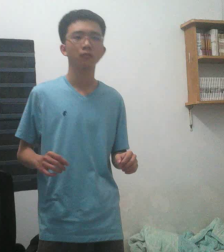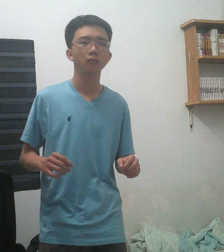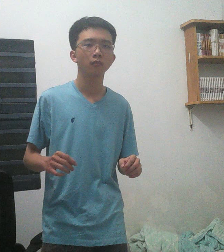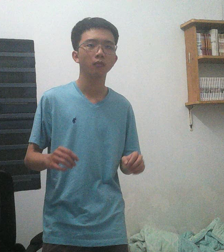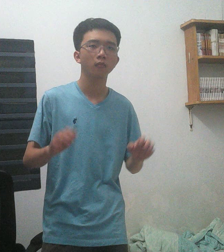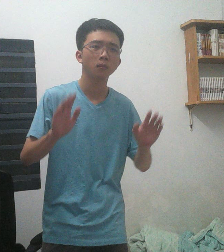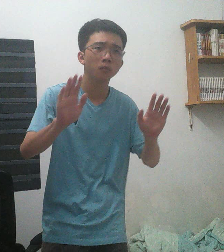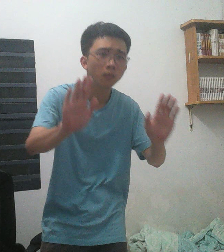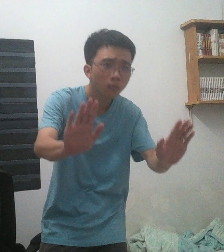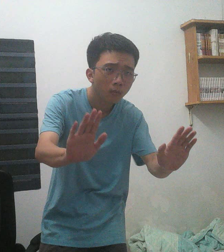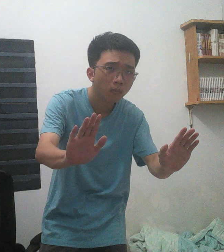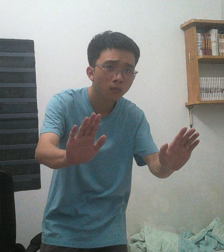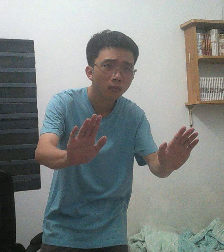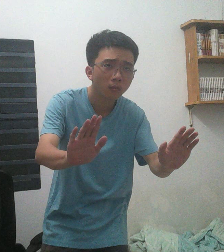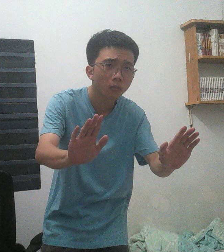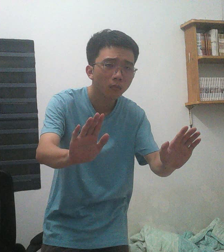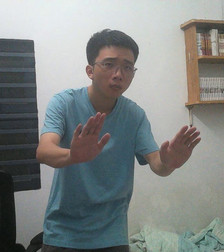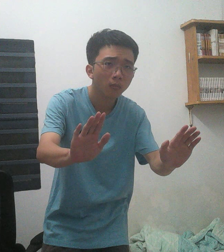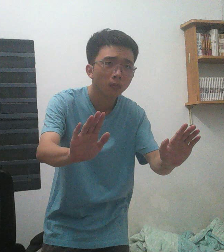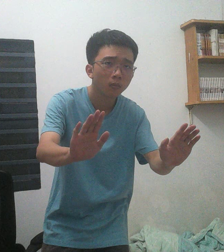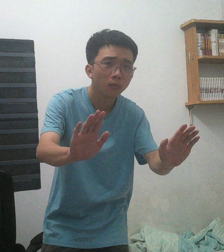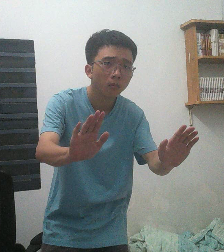dung lai